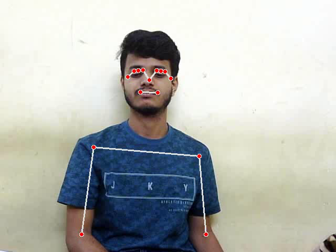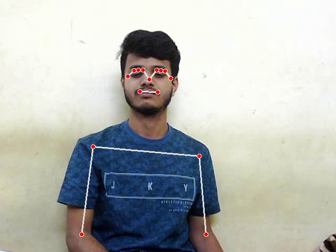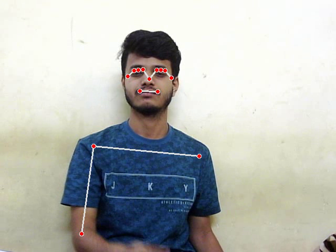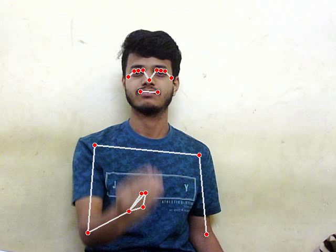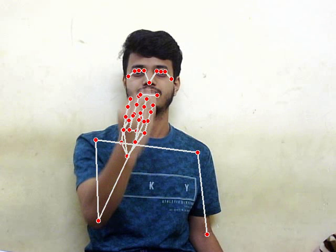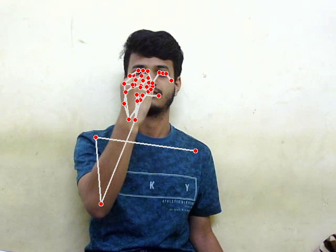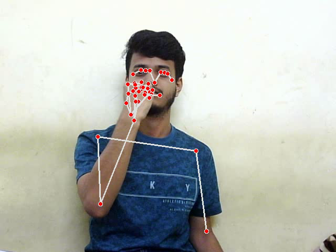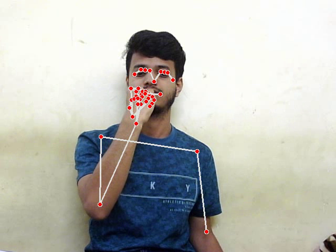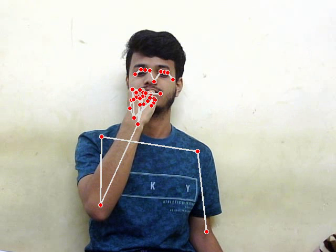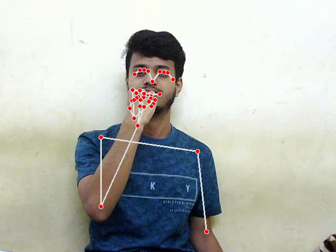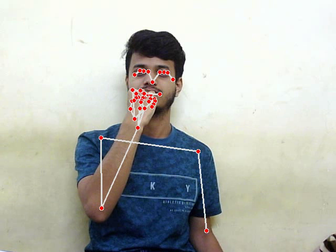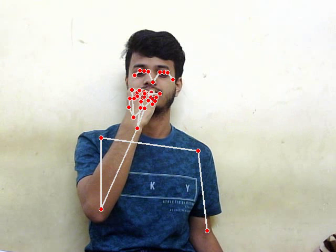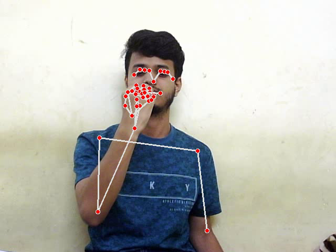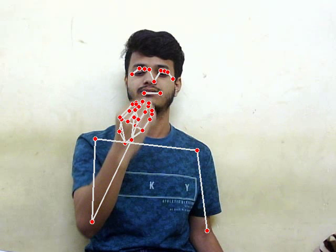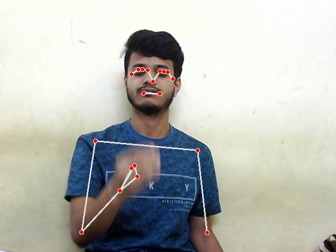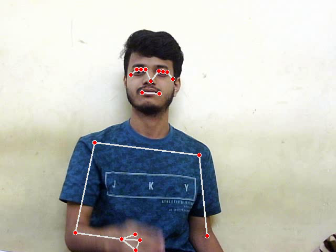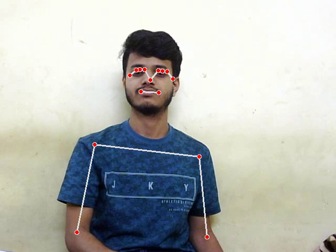eat